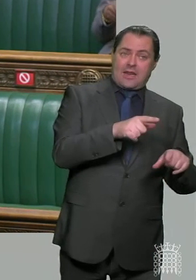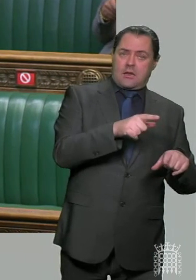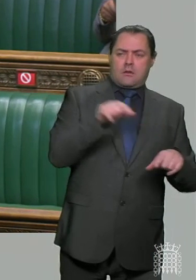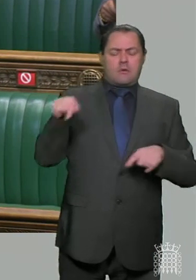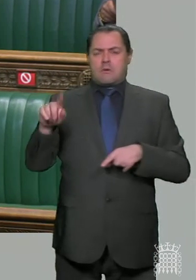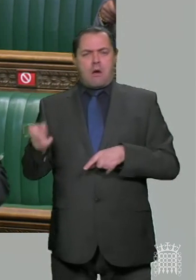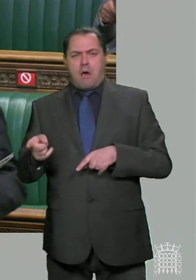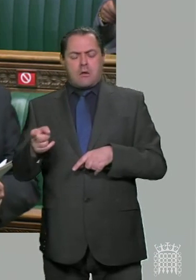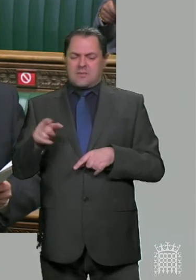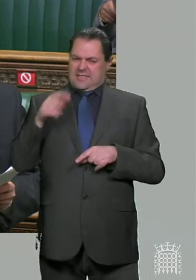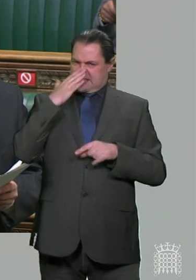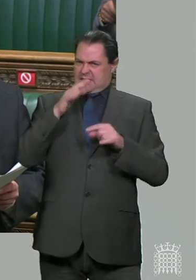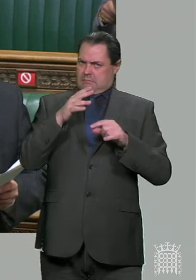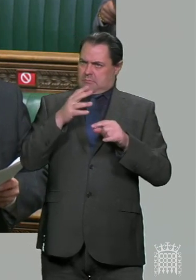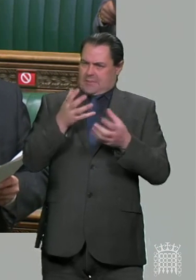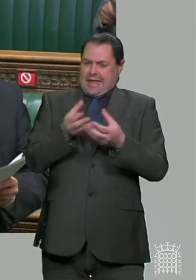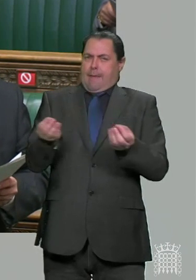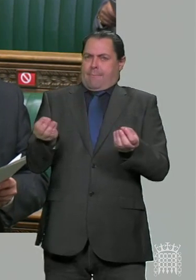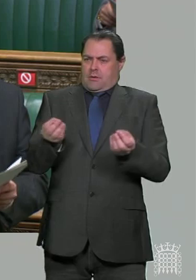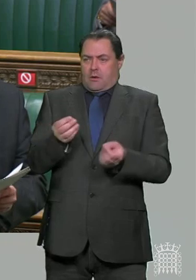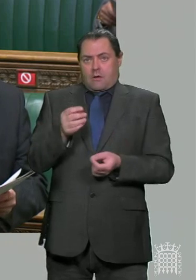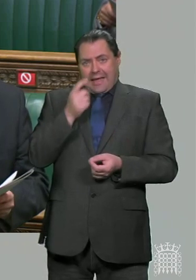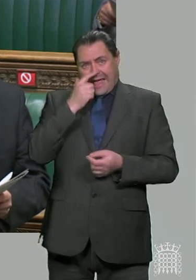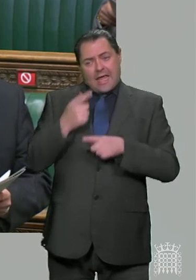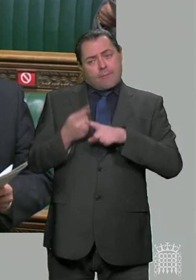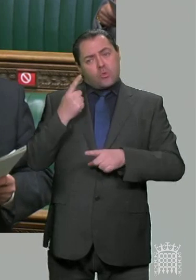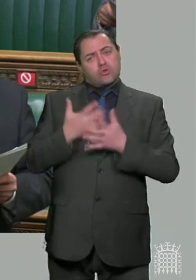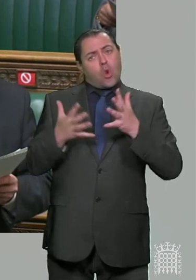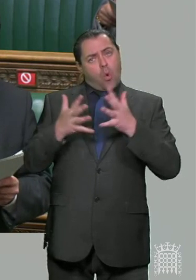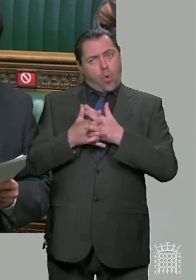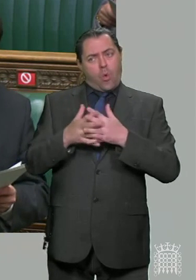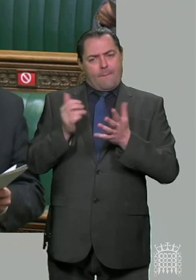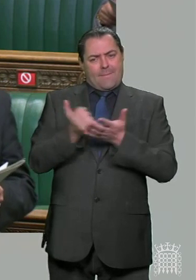Will he introduce emergency legislation to close this particular loophole?